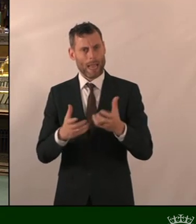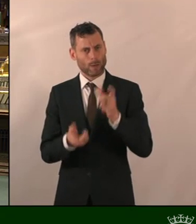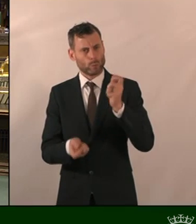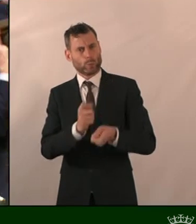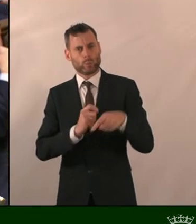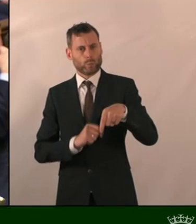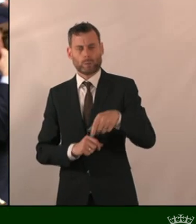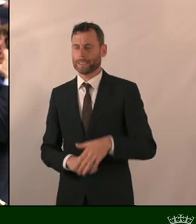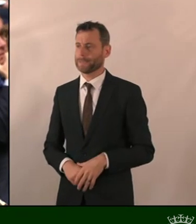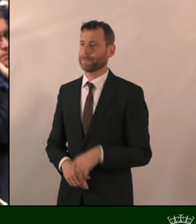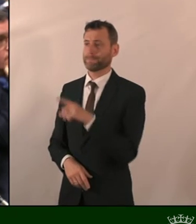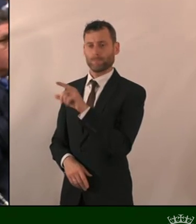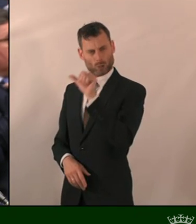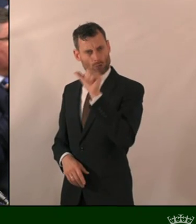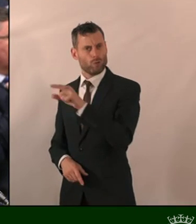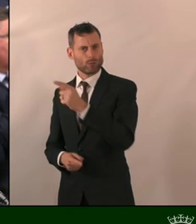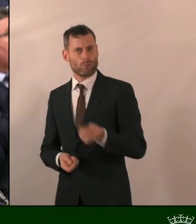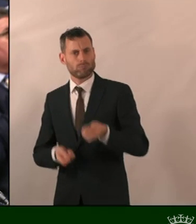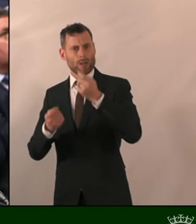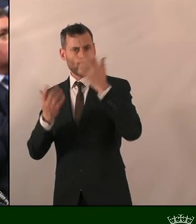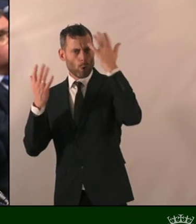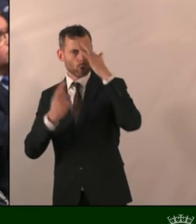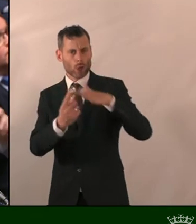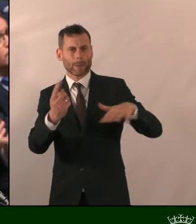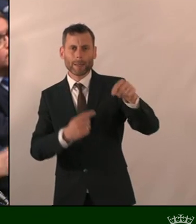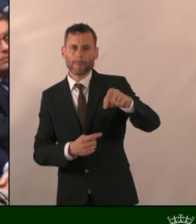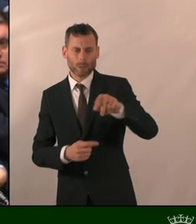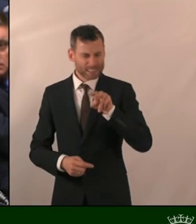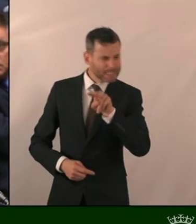My honourable Friend is absolutely right to raise the concerns of the people of Shrewsbury.